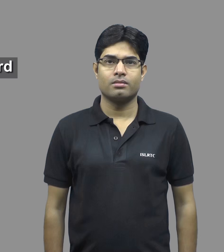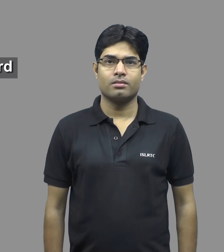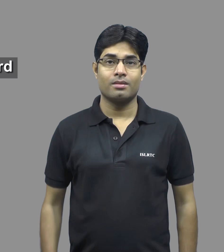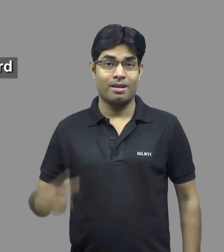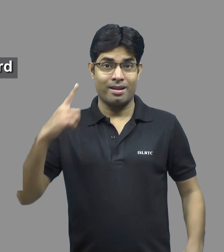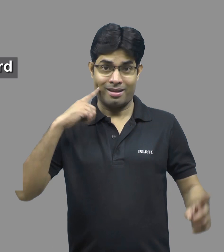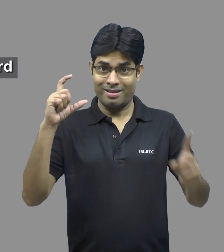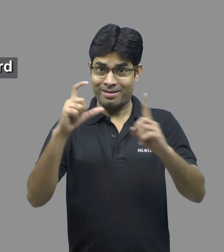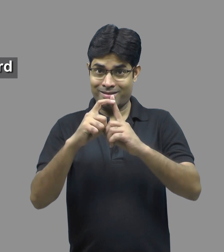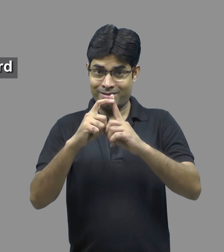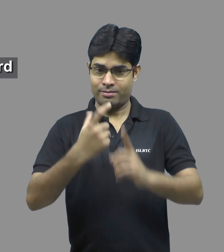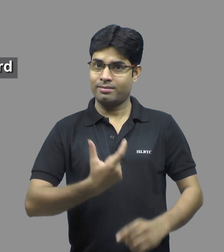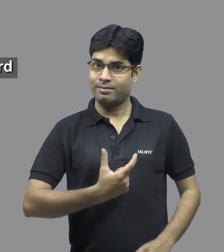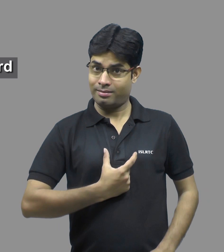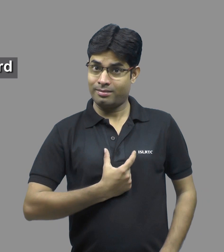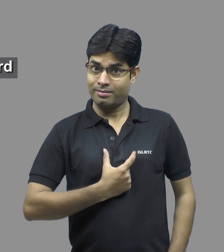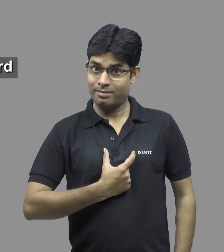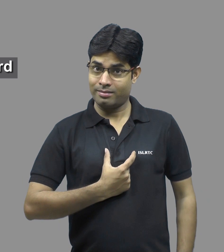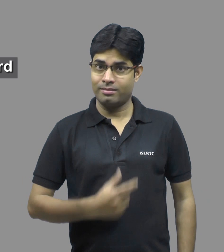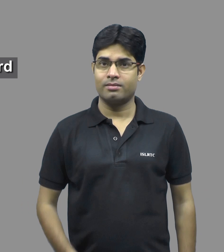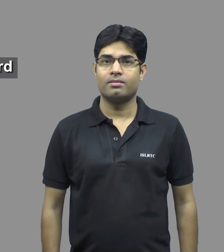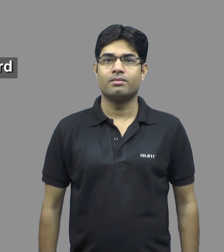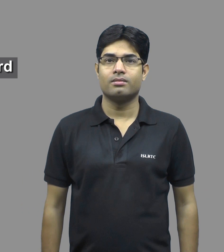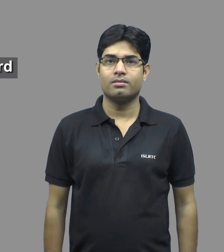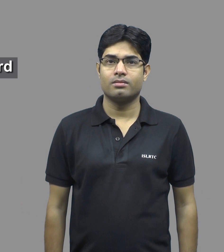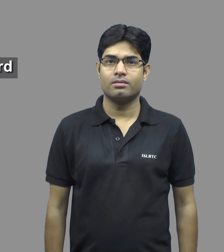Identity Card